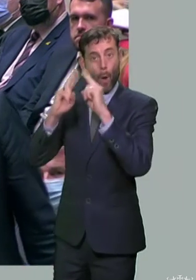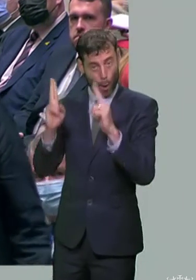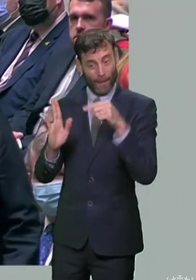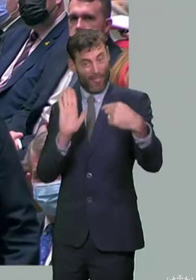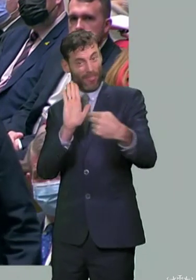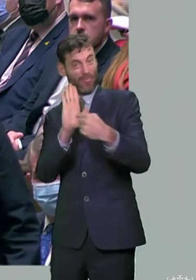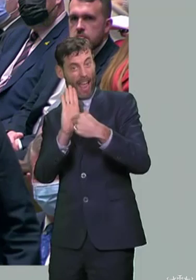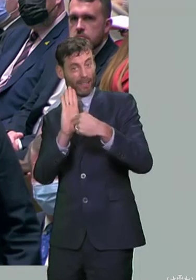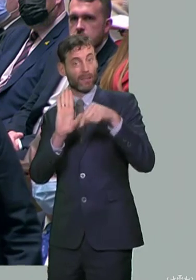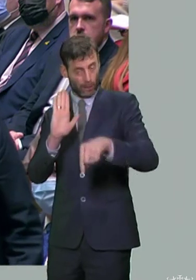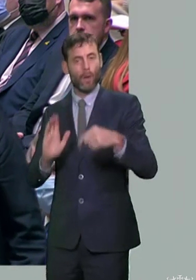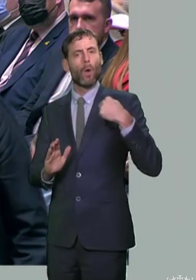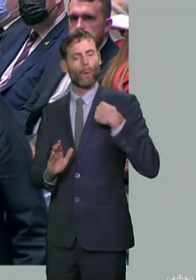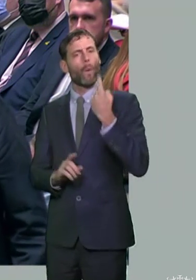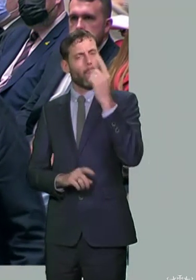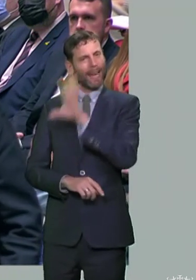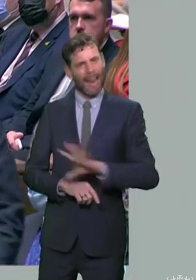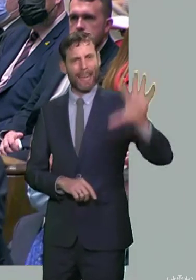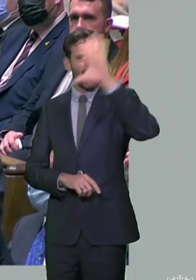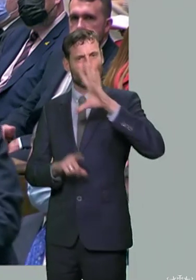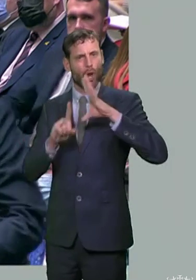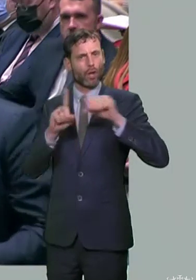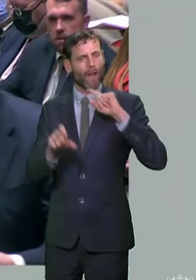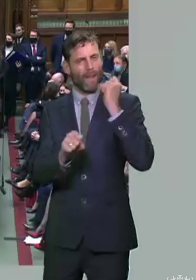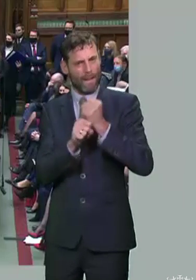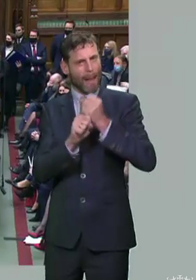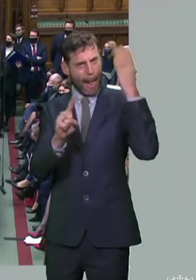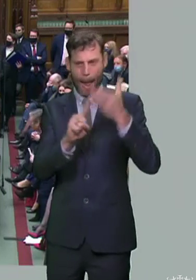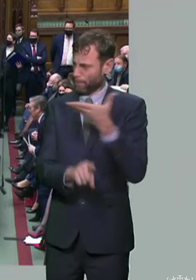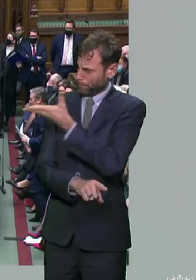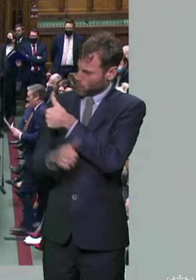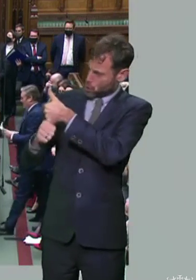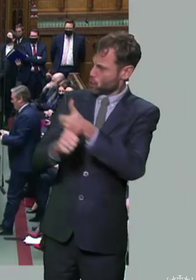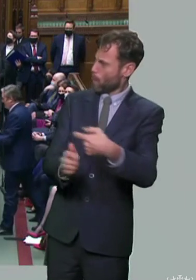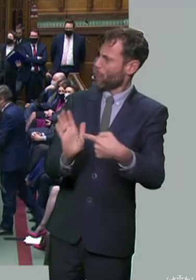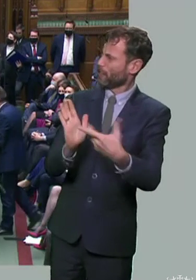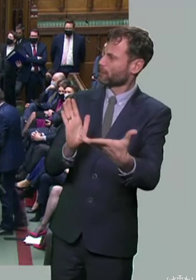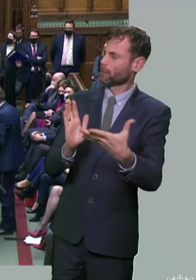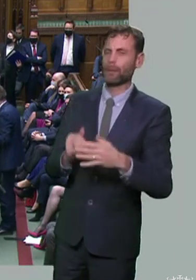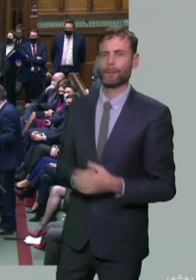That is what this one nation Conservative Government are doing. Why will the right honourable and learned Gentleman not support it?